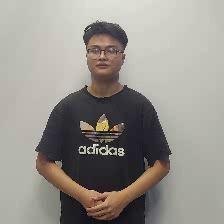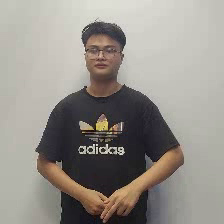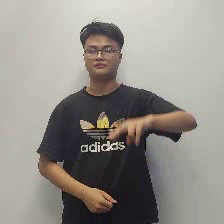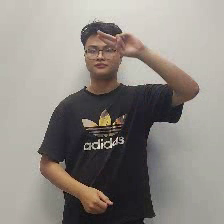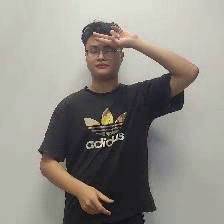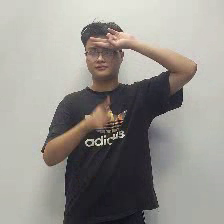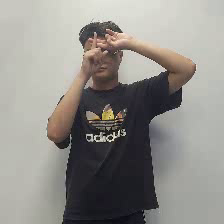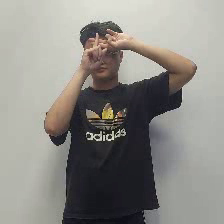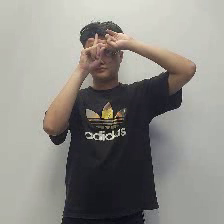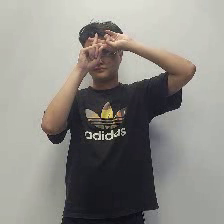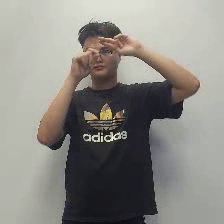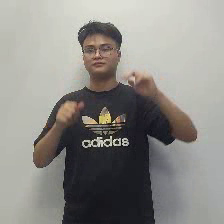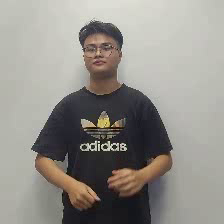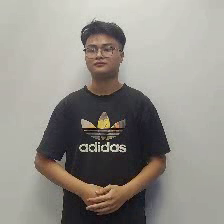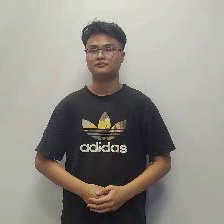Bệnh viện